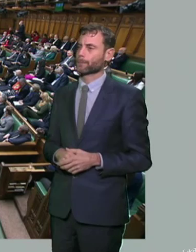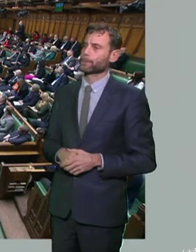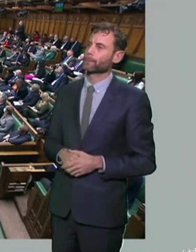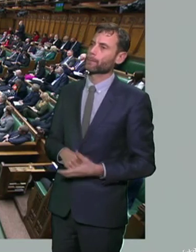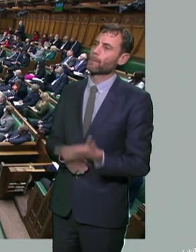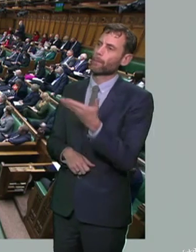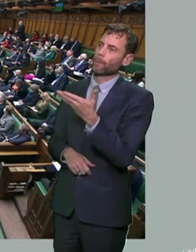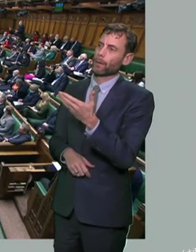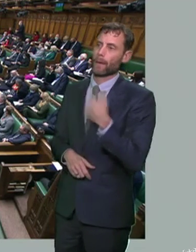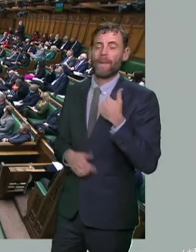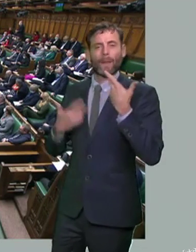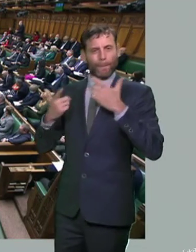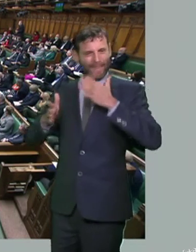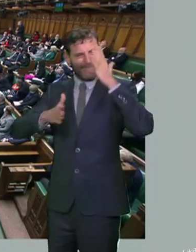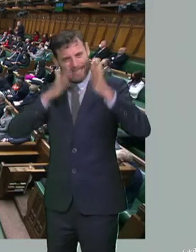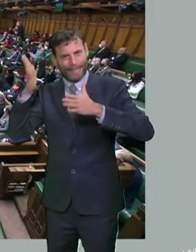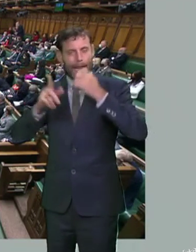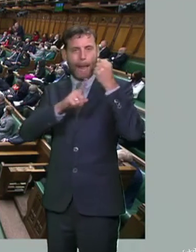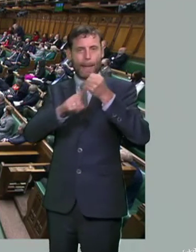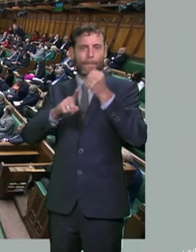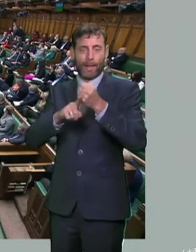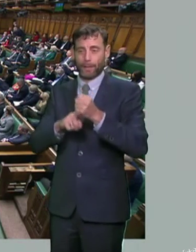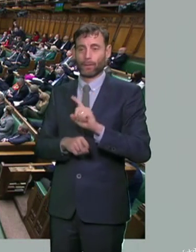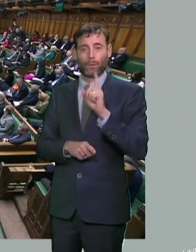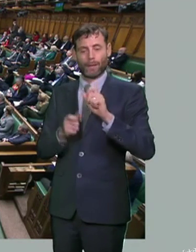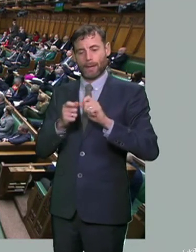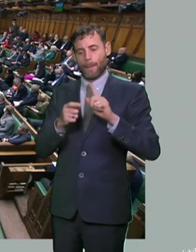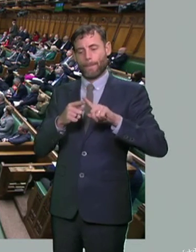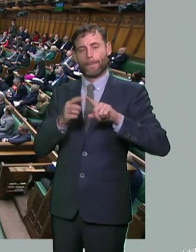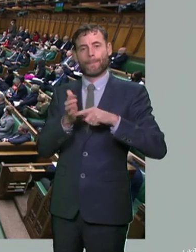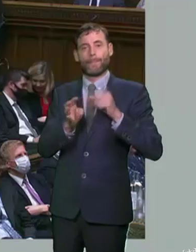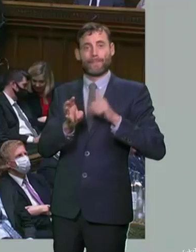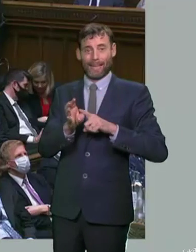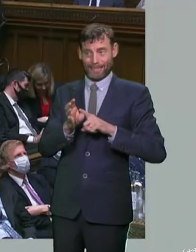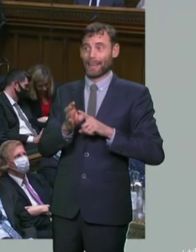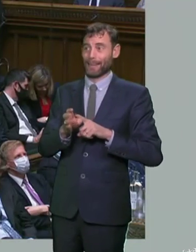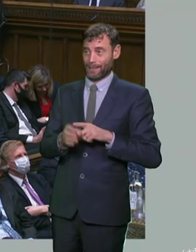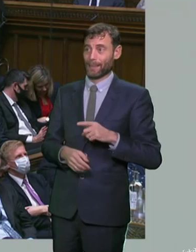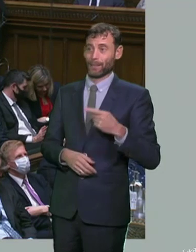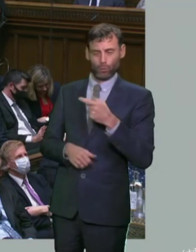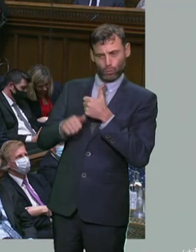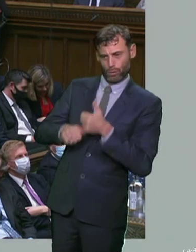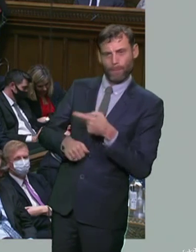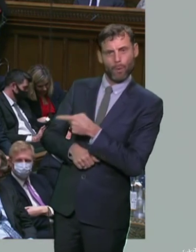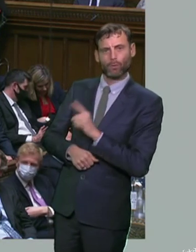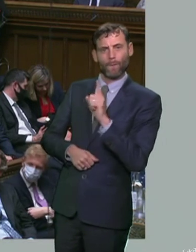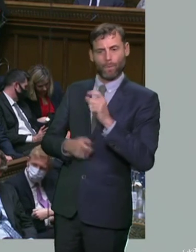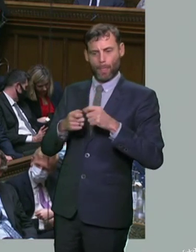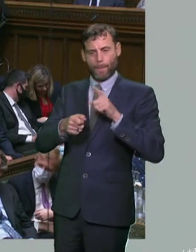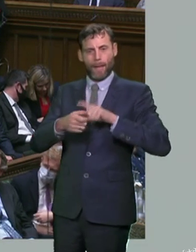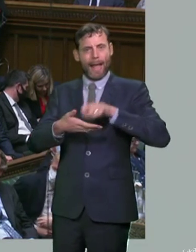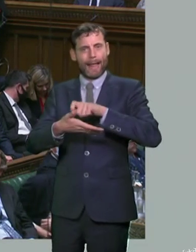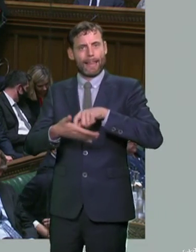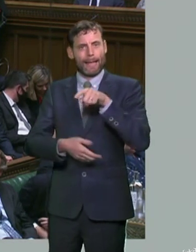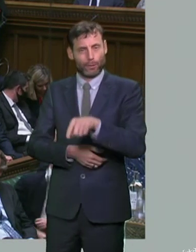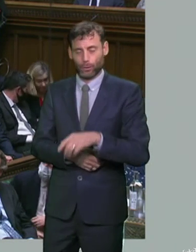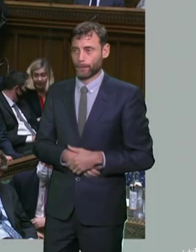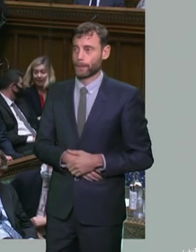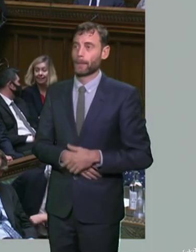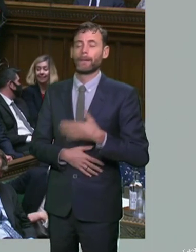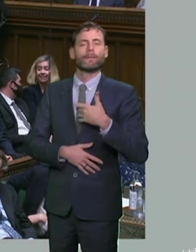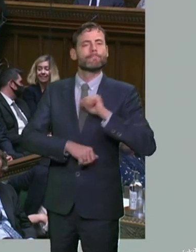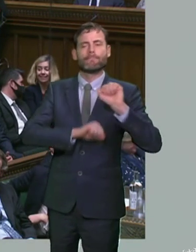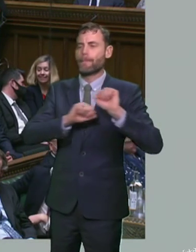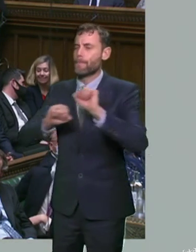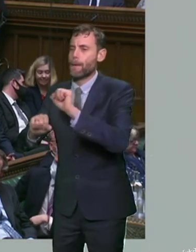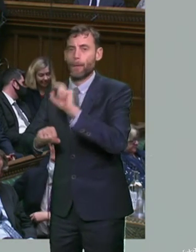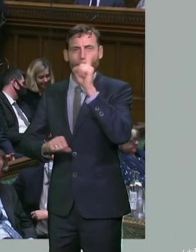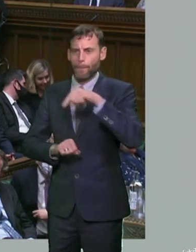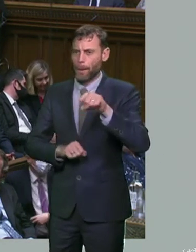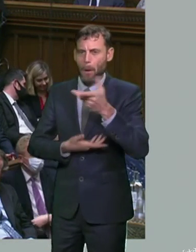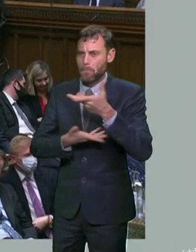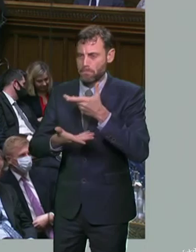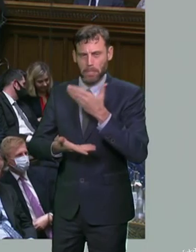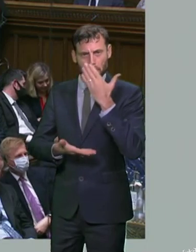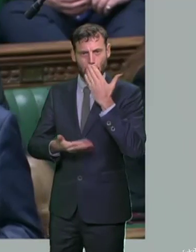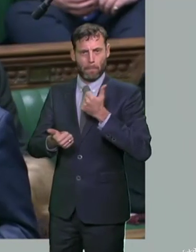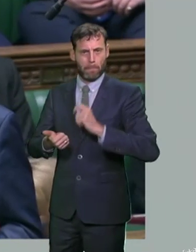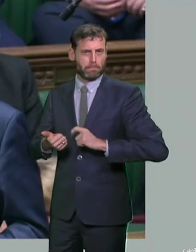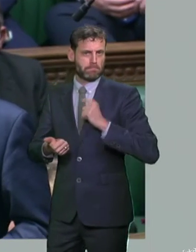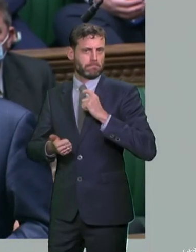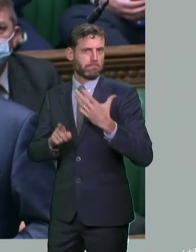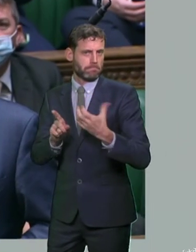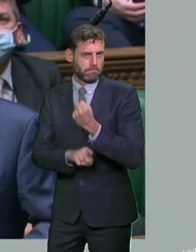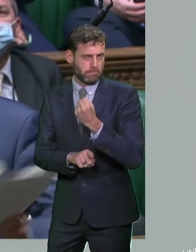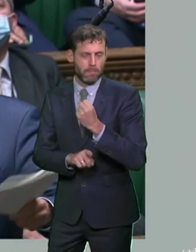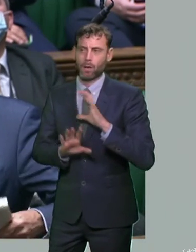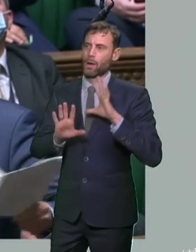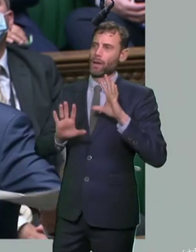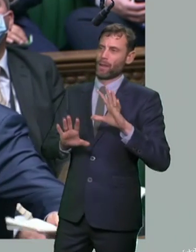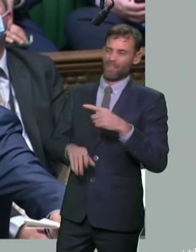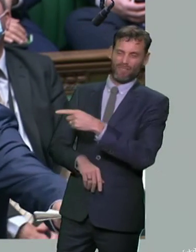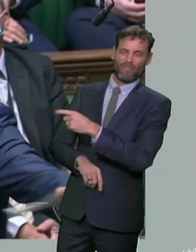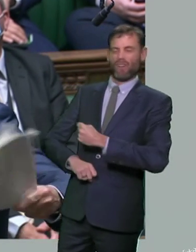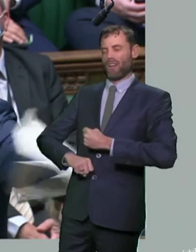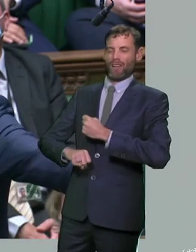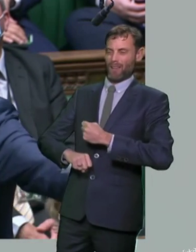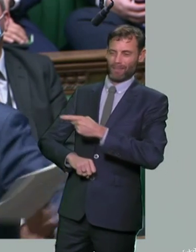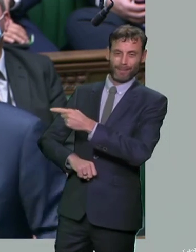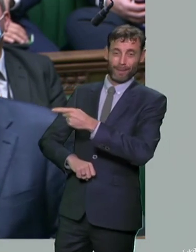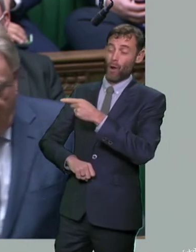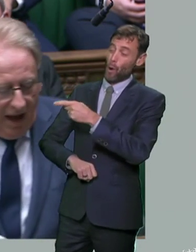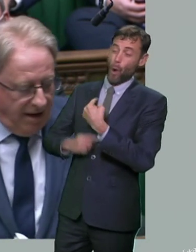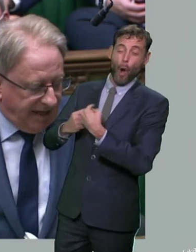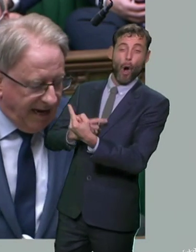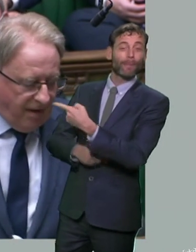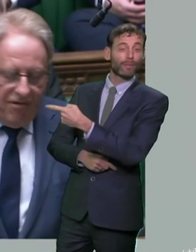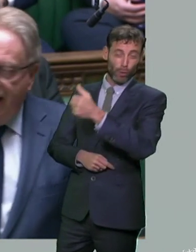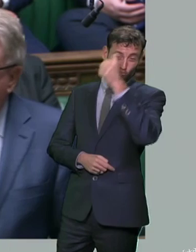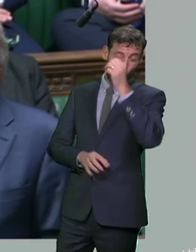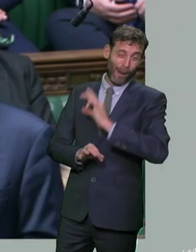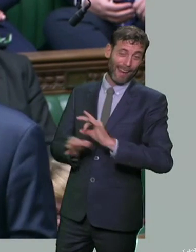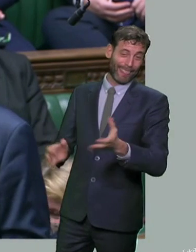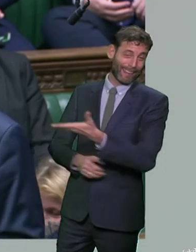I have been out campaigning with our excellent candidate in the Old Bexley and Sidcup by-election, Louie French, and the responses on the doorstep are very good— The Opposition know nothing, as usual.